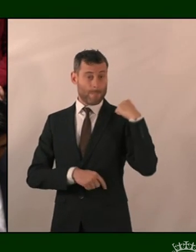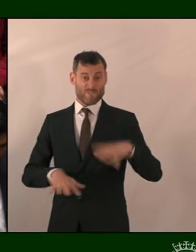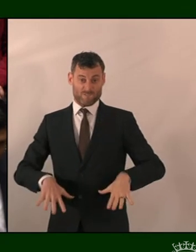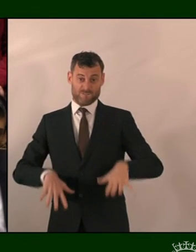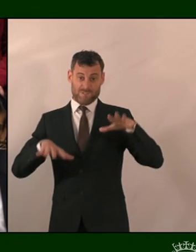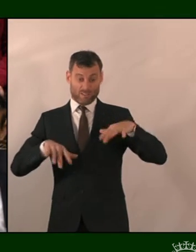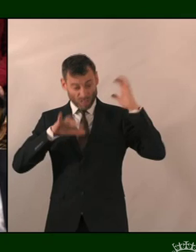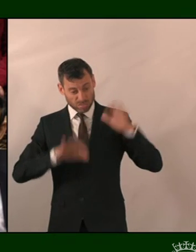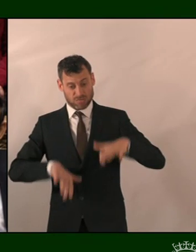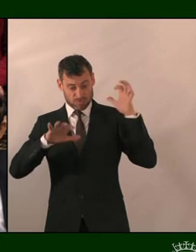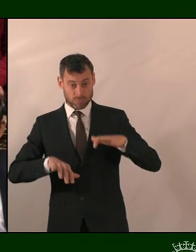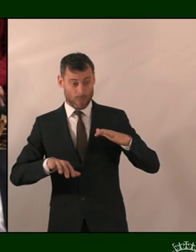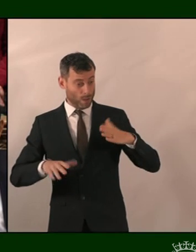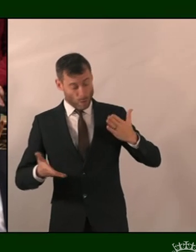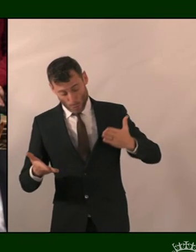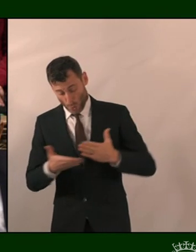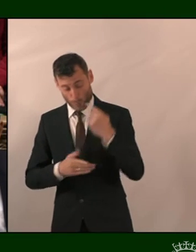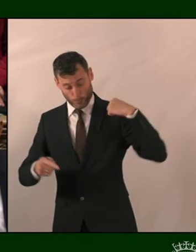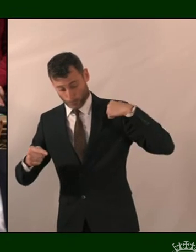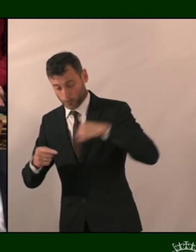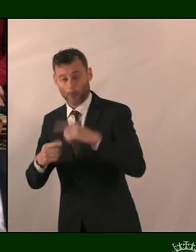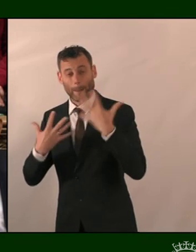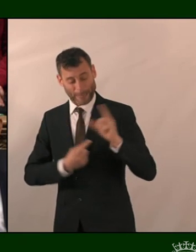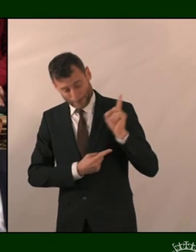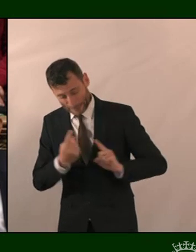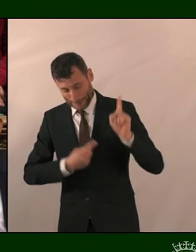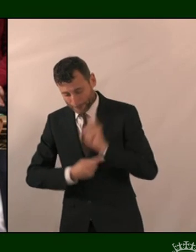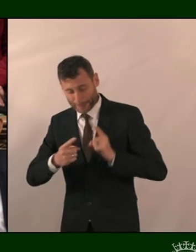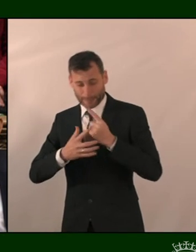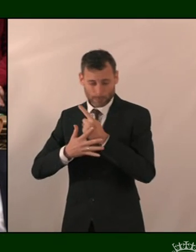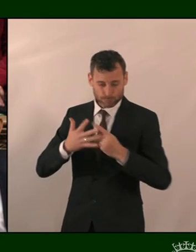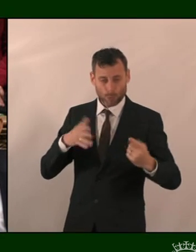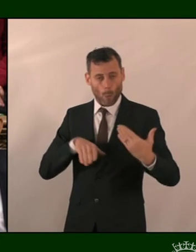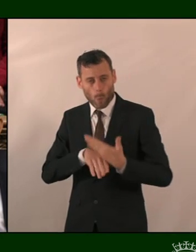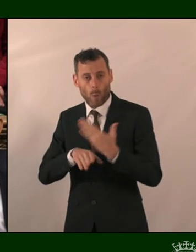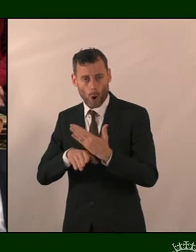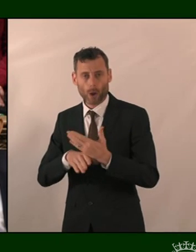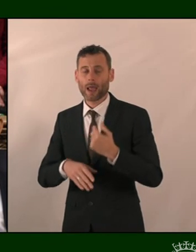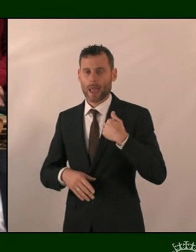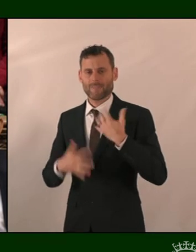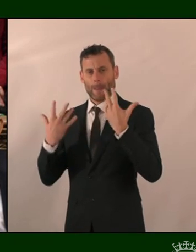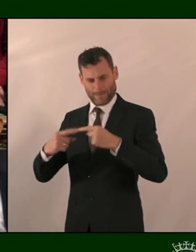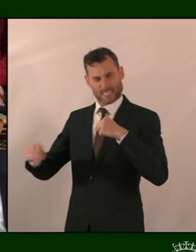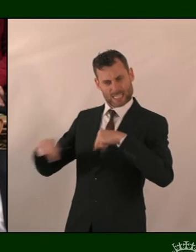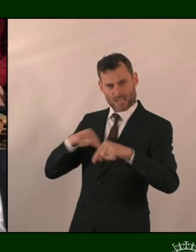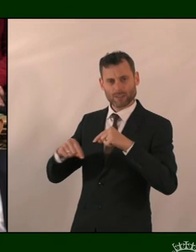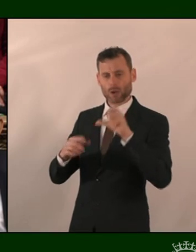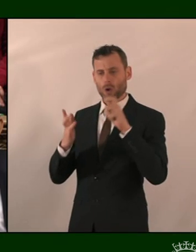The national flood response centre was convened on 14 February, and I have been directing things, as he perfectly knows.